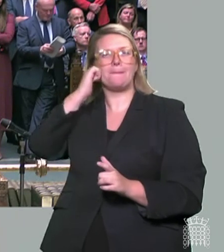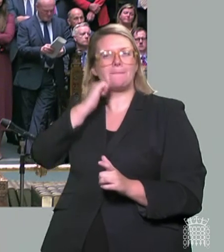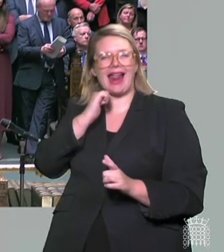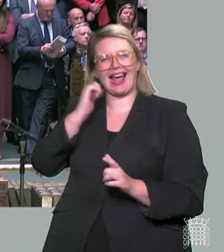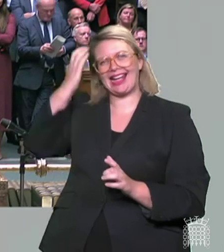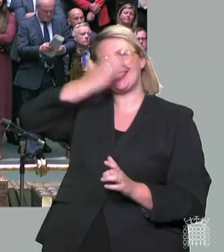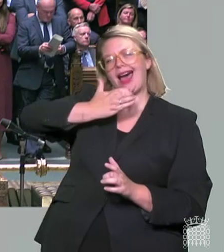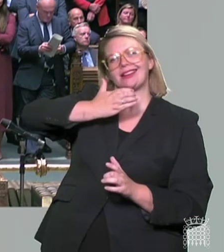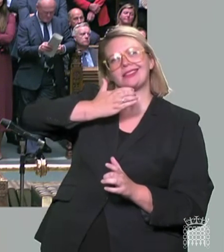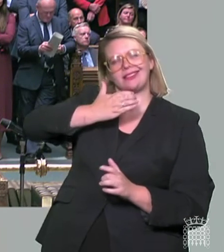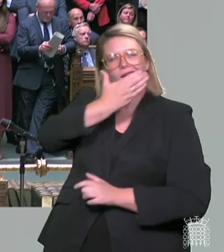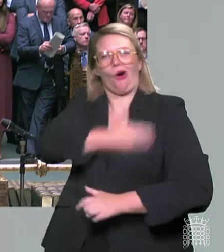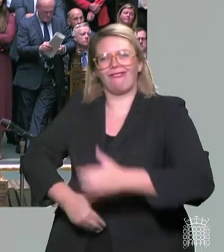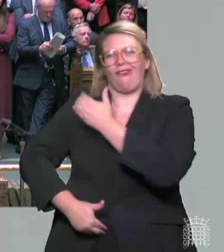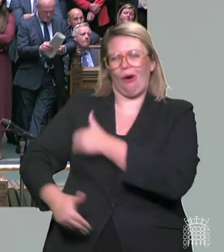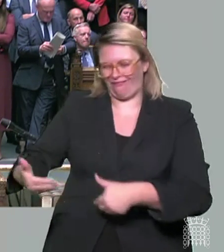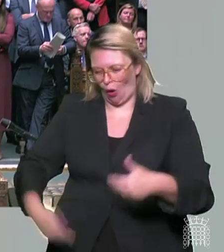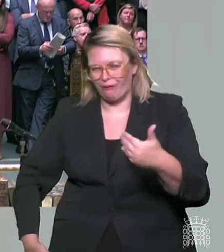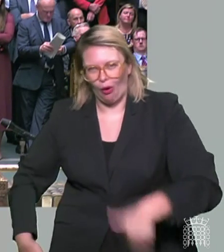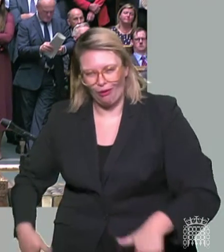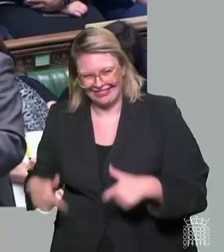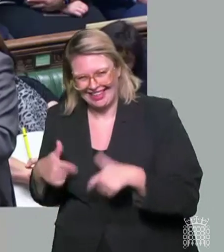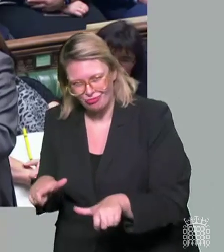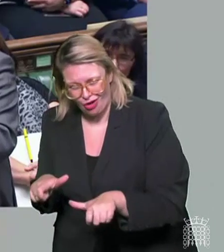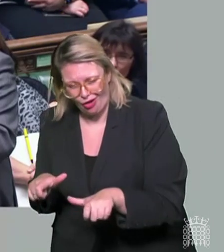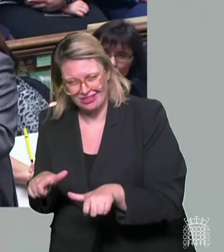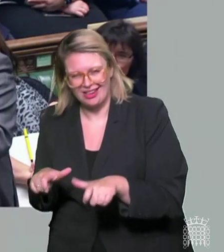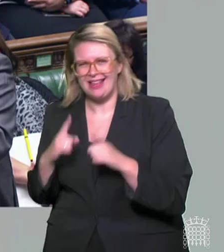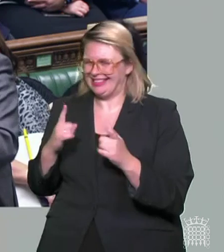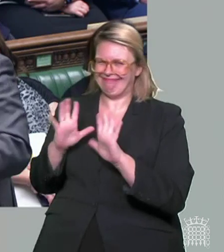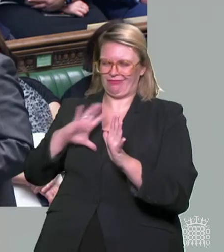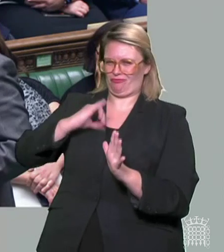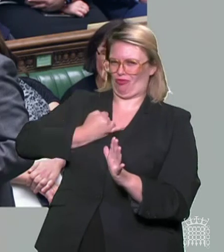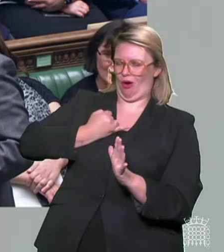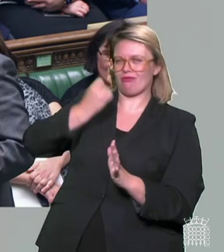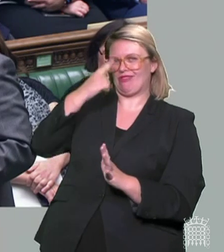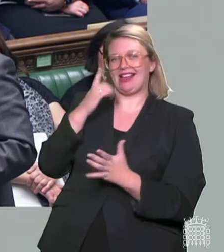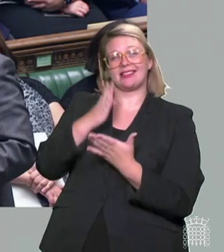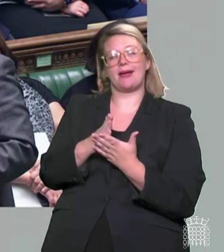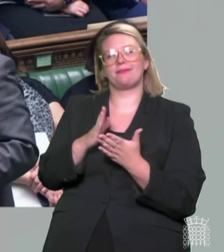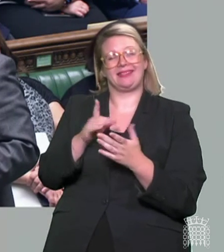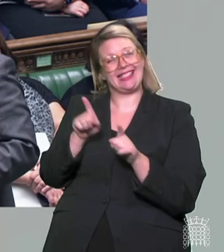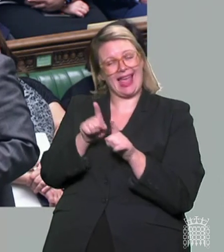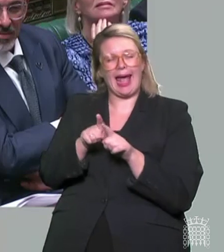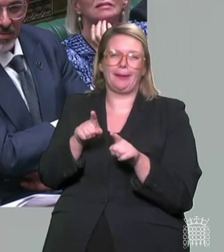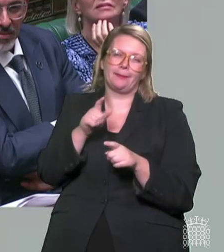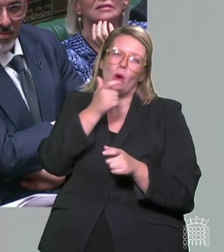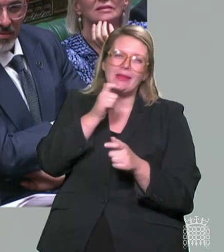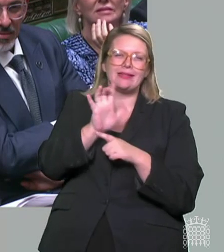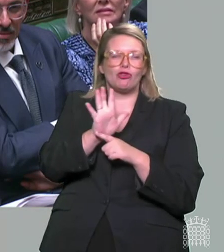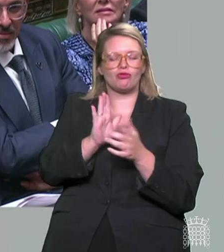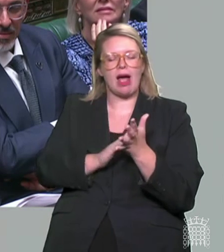Whether he knows it or not, he is now an ex-Prime Minister, but he will leave behind two deeply damaging legacies.